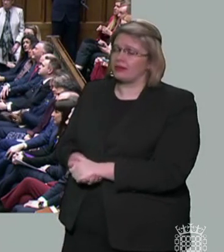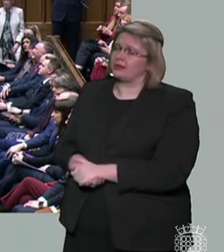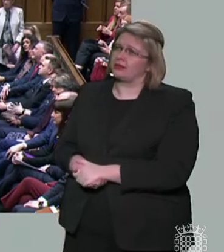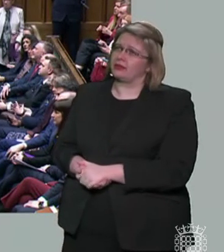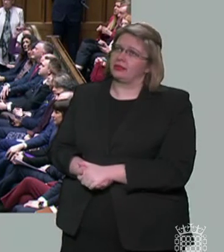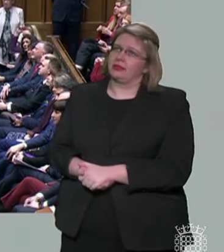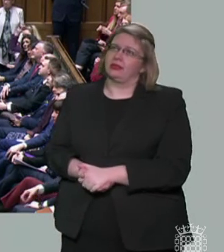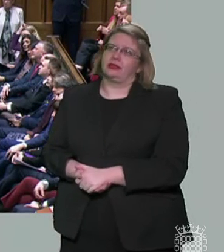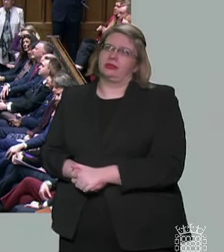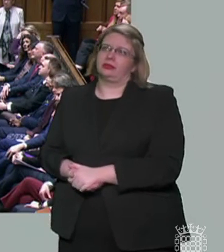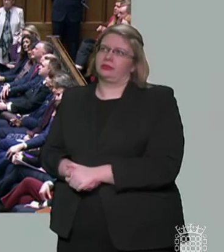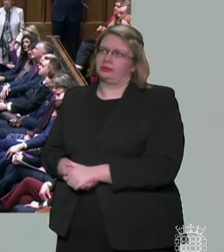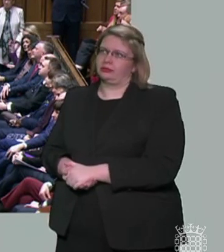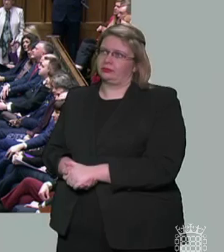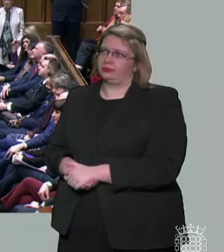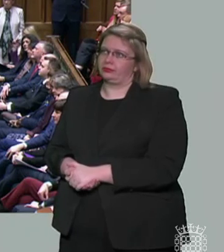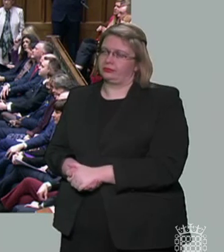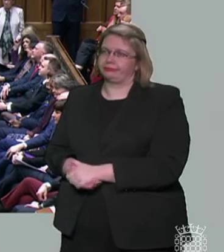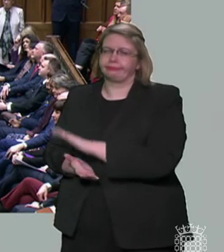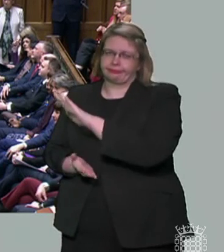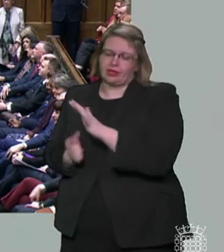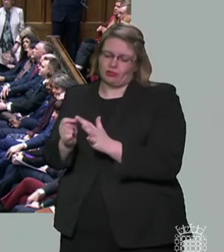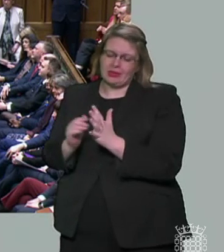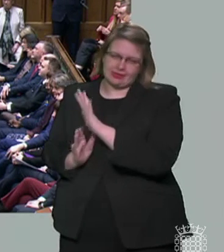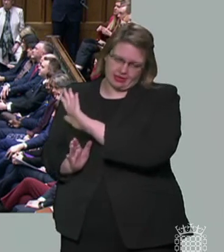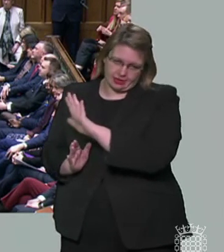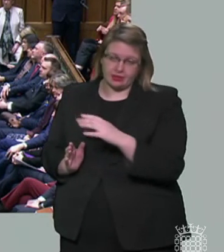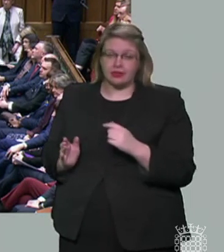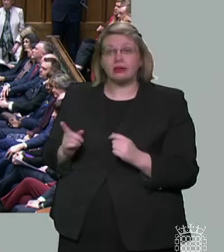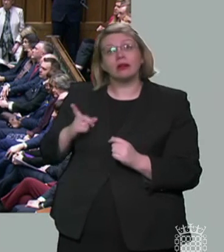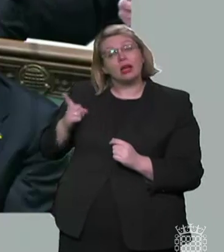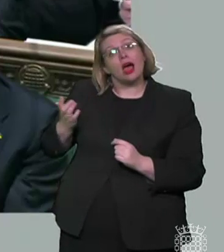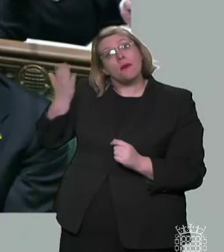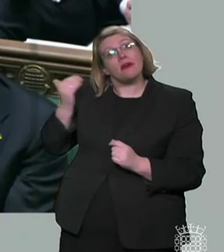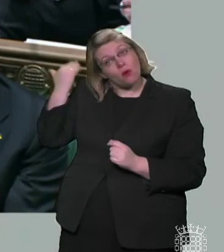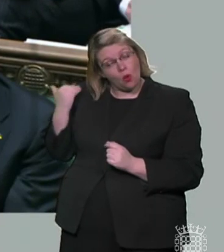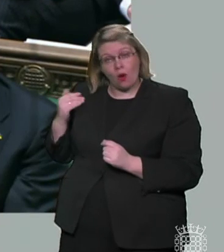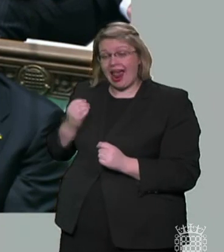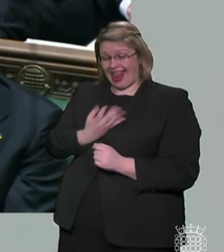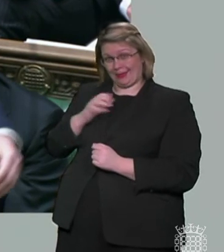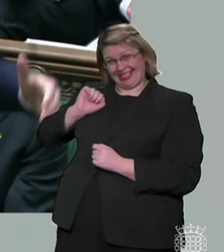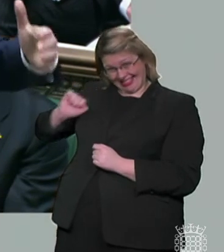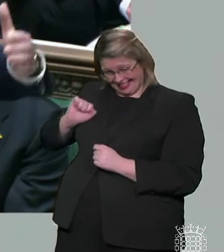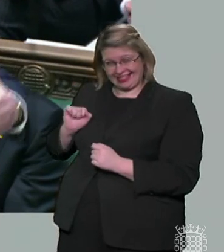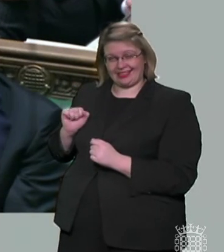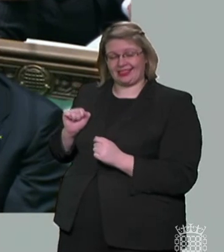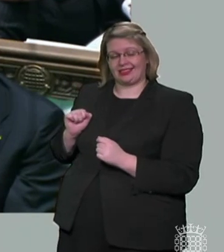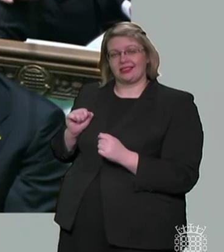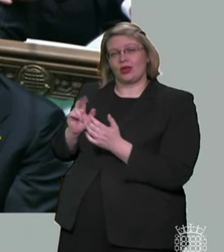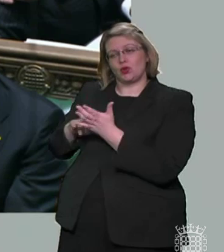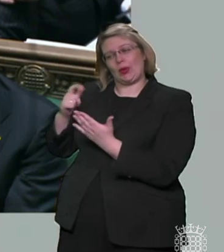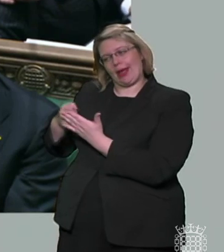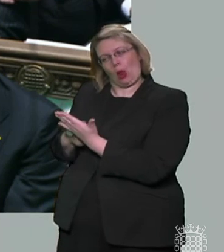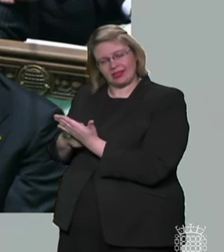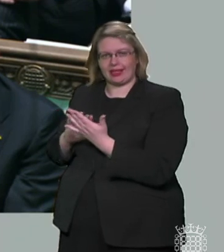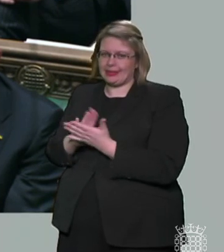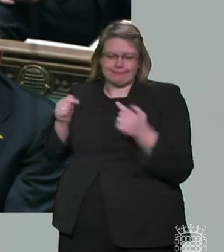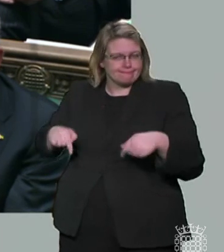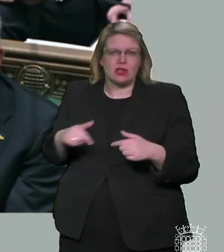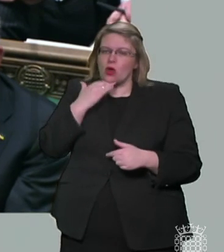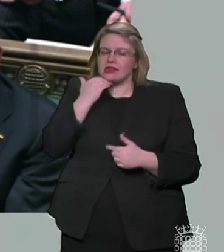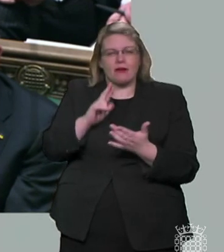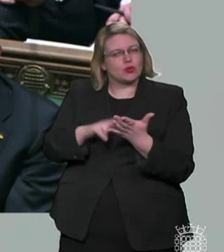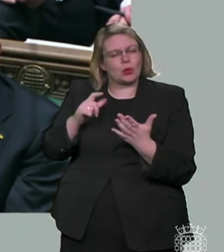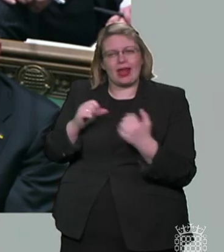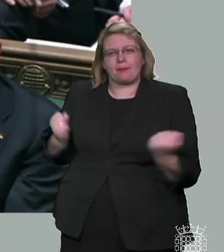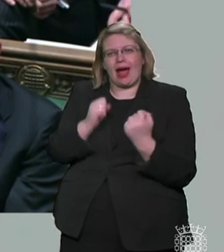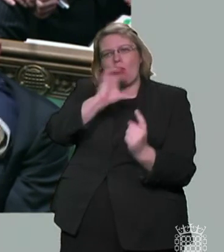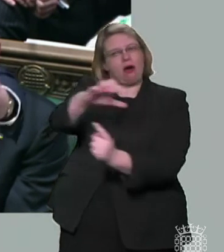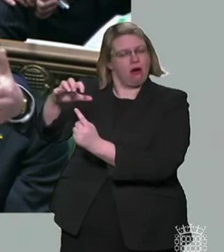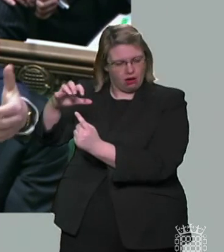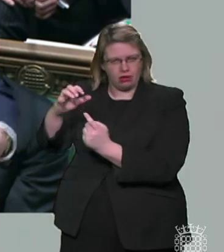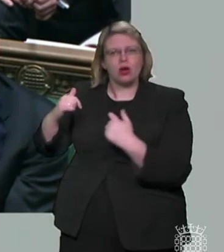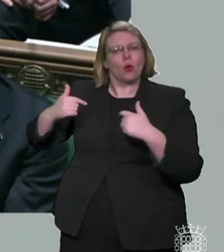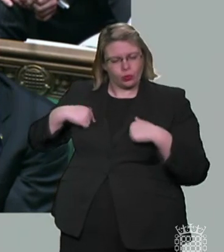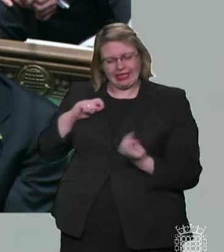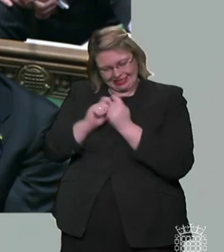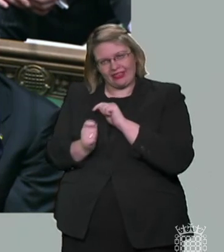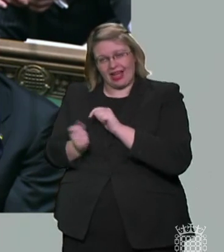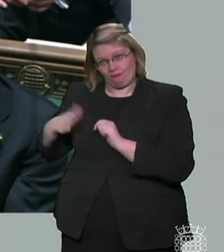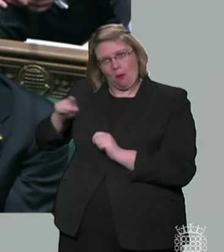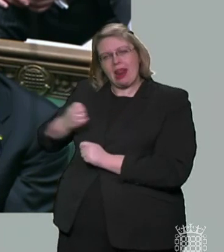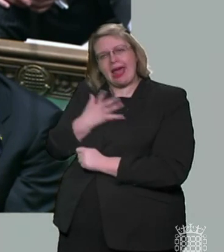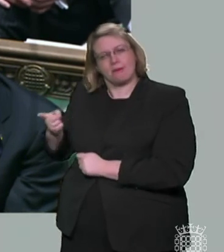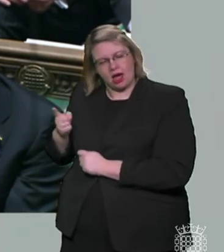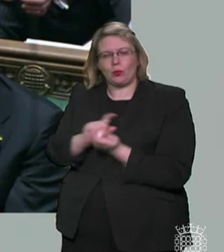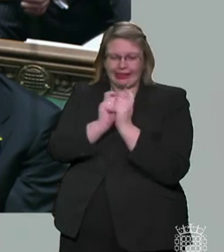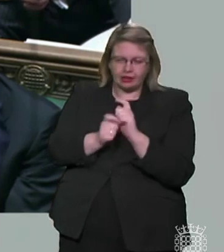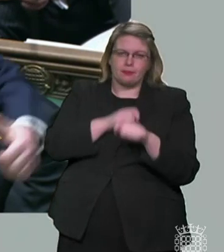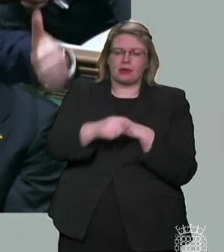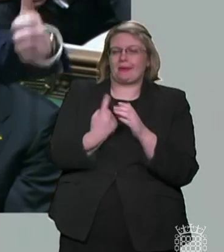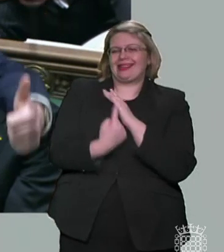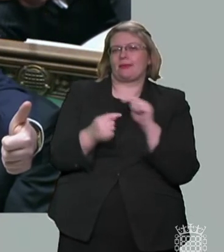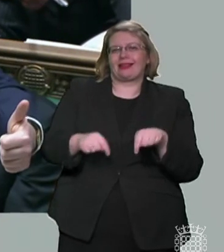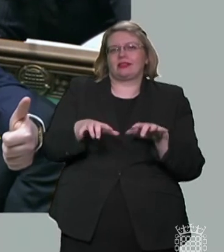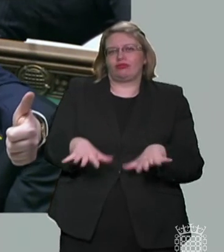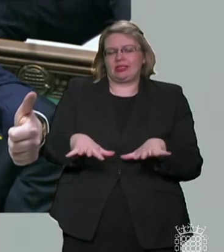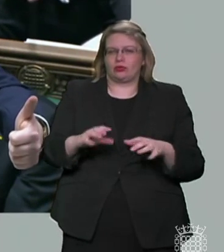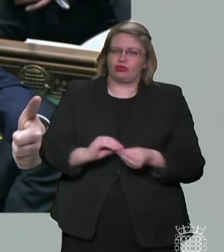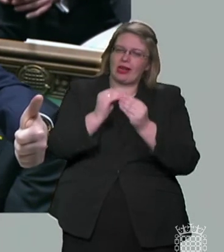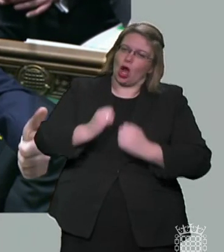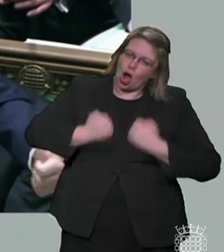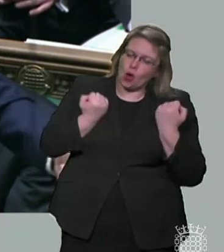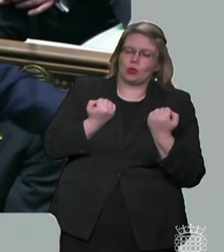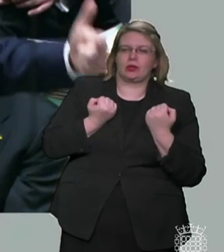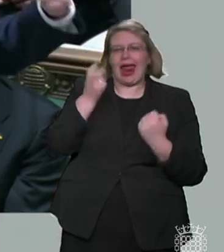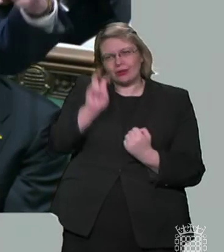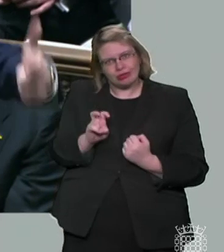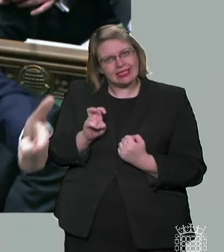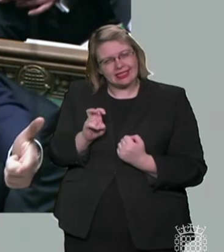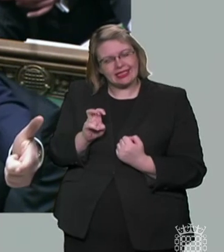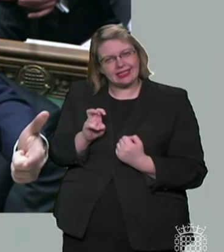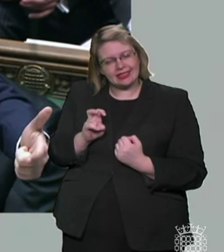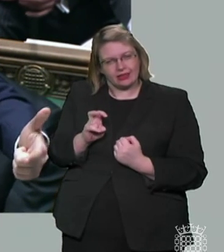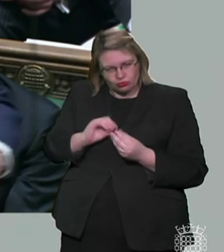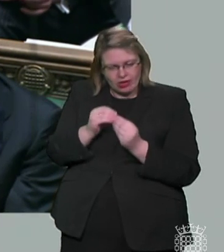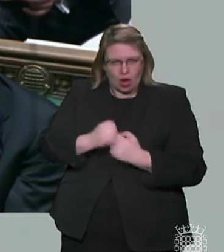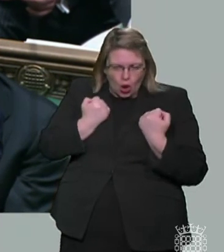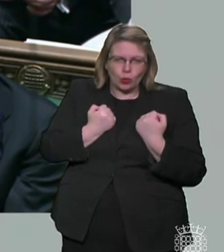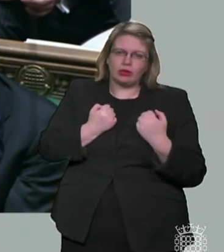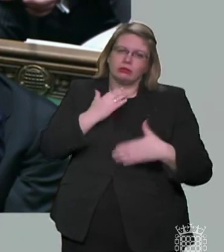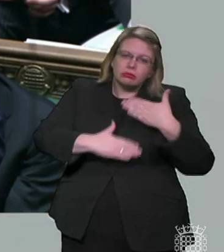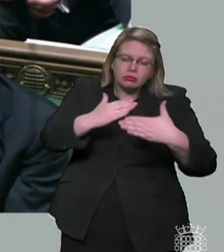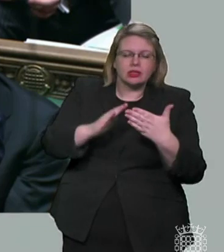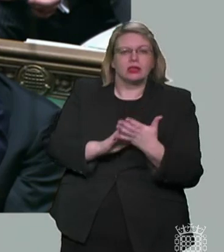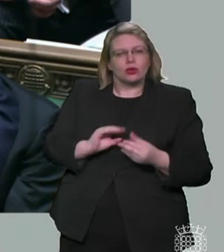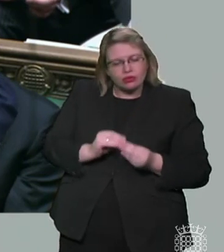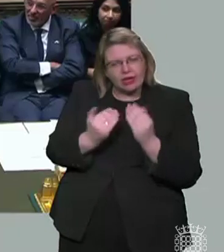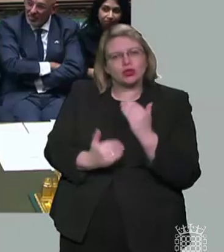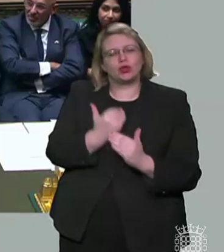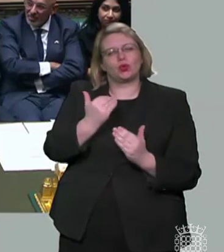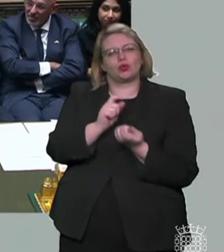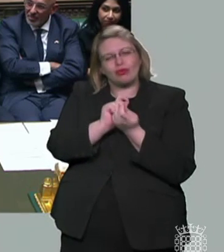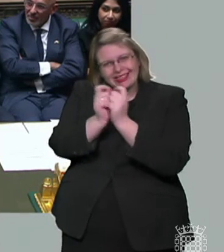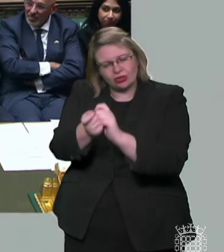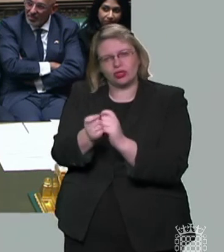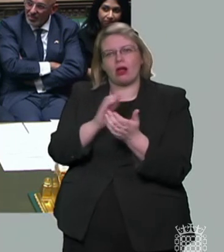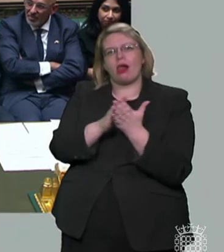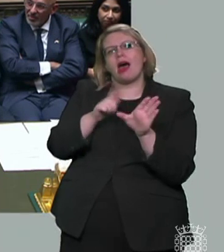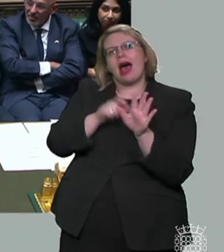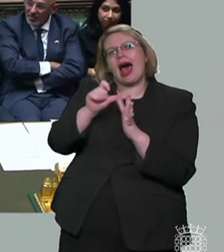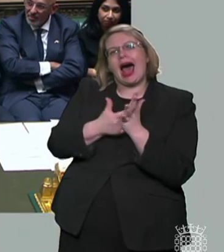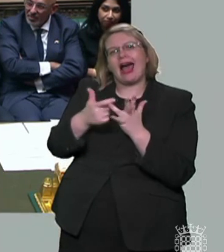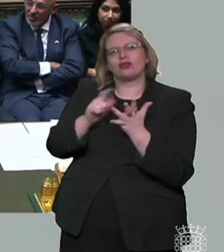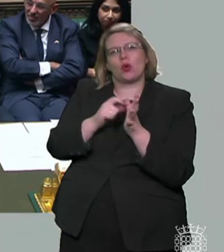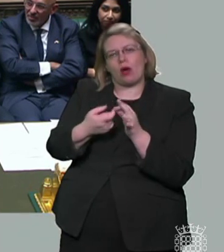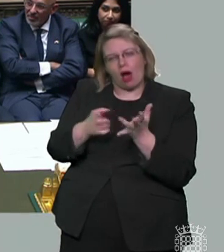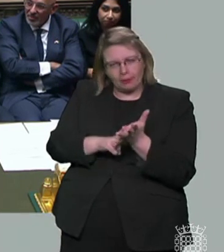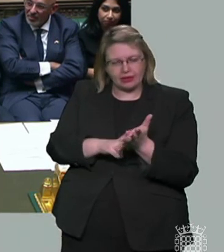What we are junking is the failed energy policies that left us without enough nuclear power, and what we will do is go forward with policies that allow this country to be independent in our energy supply, maximising renewables, making sure that we use transitional hydrocarbons and going for nuclear as well.